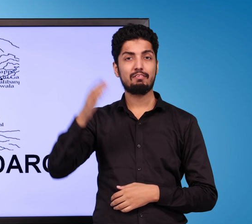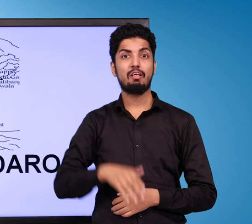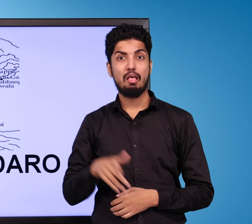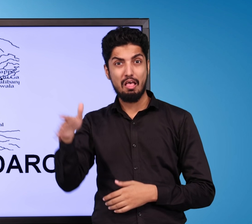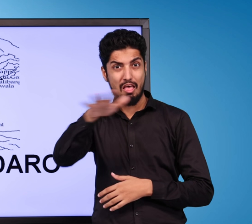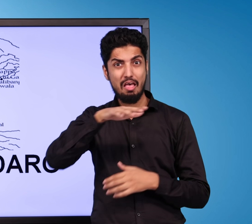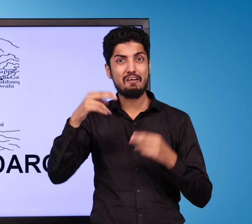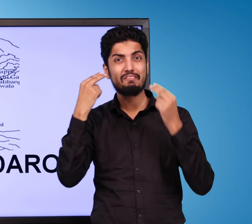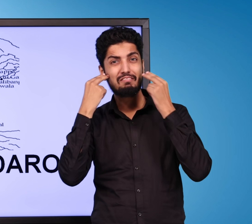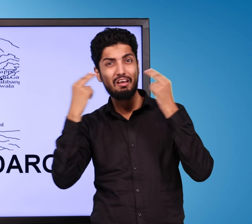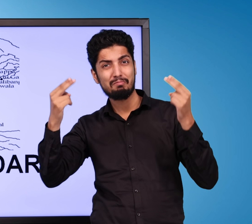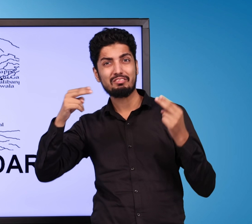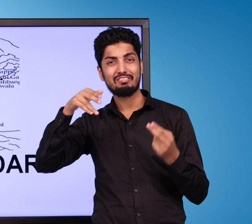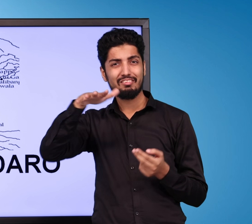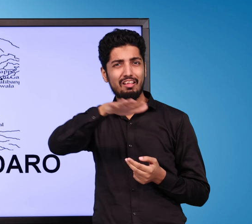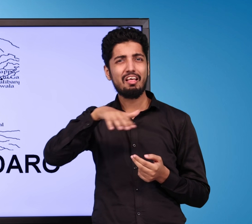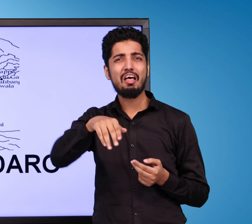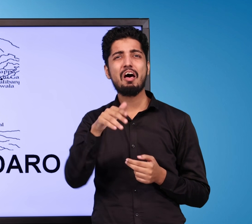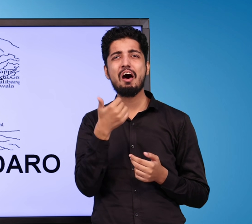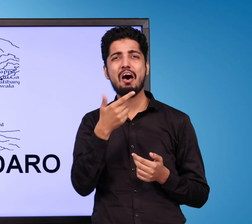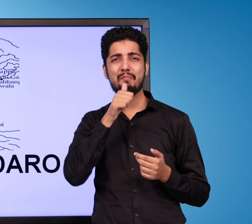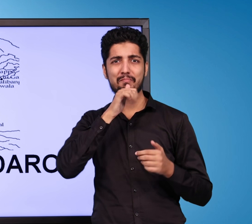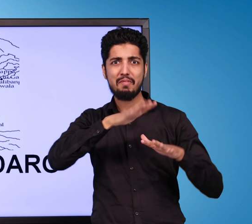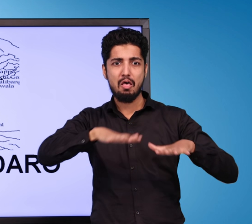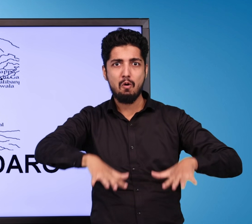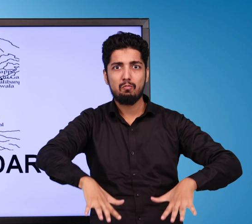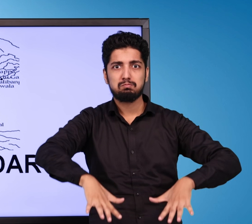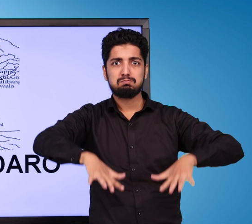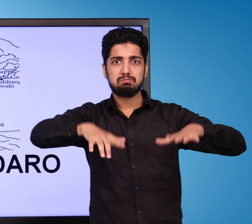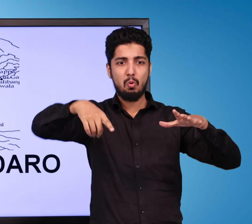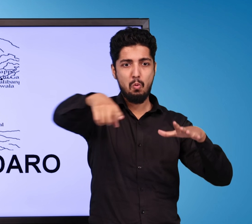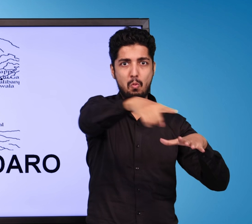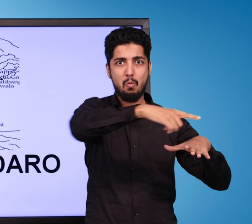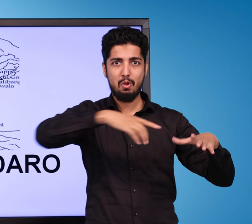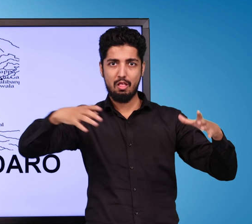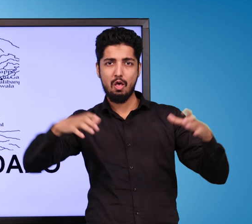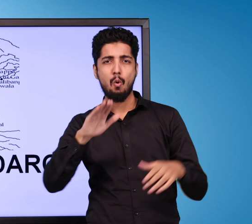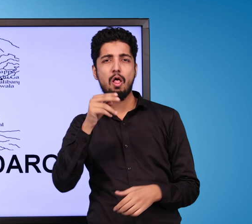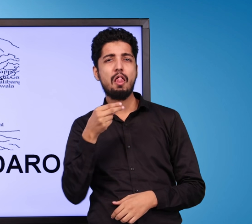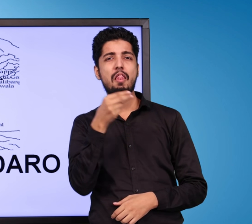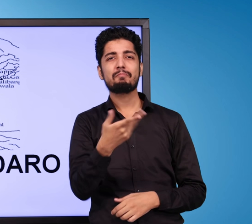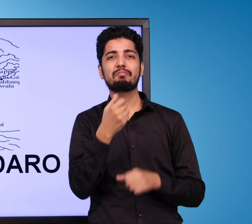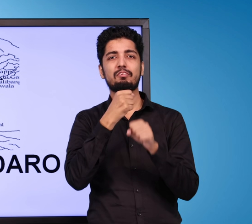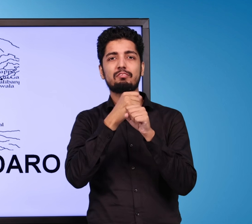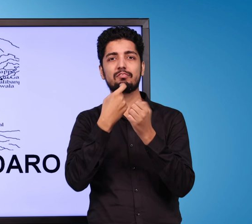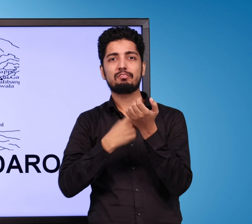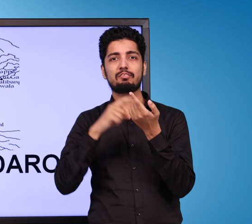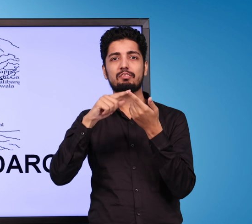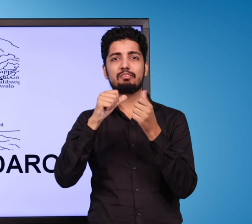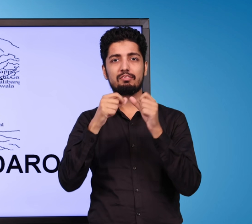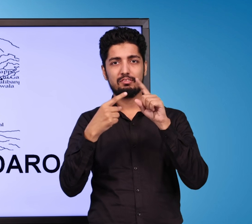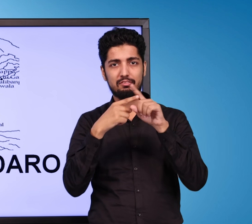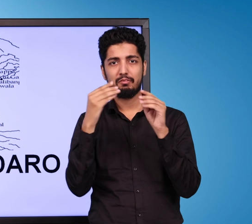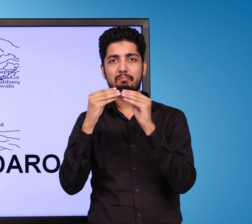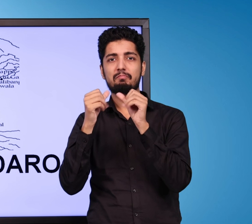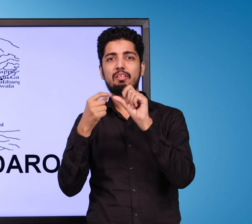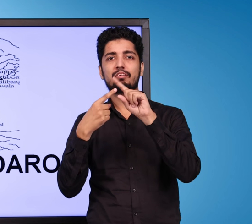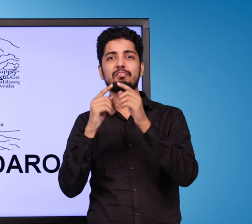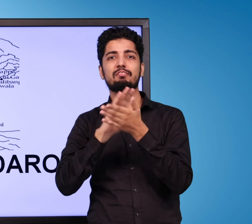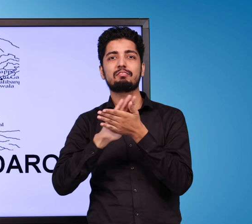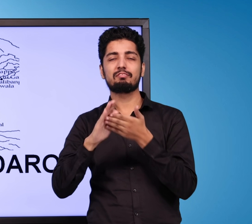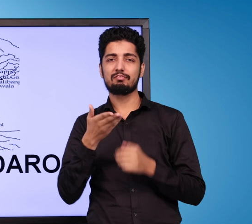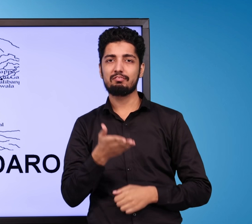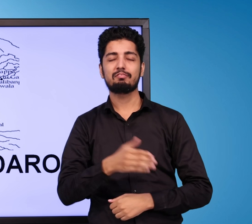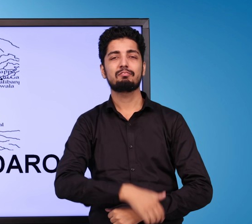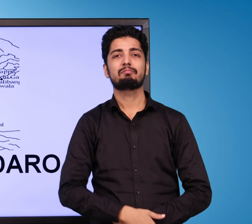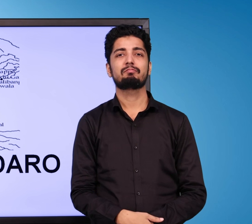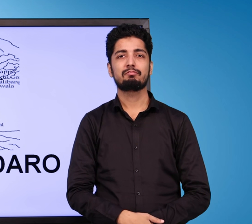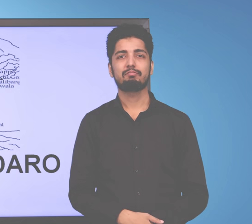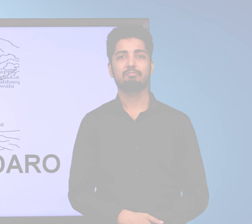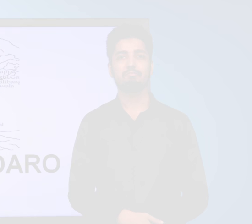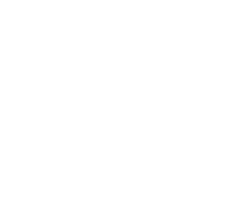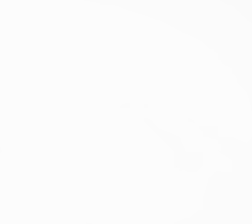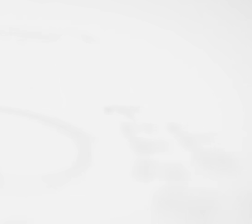It is famous for the Great Bath, a water tank.